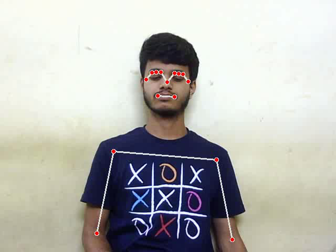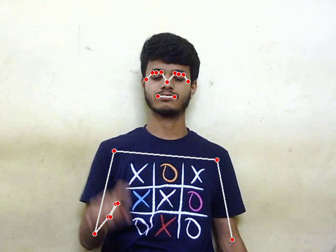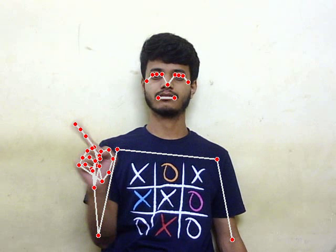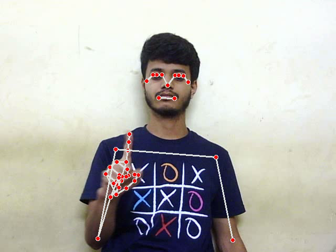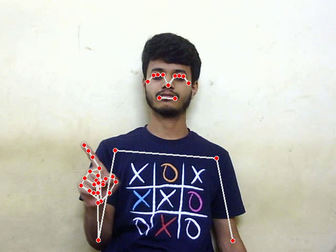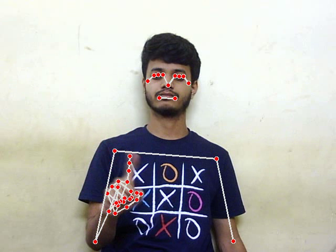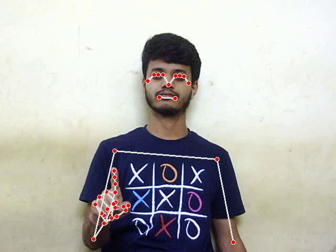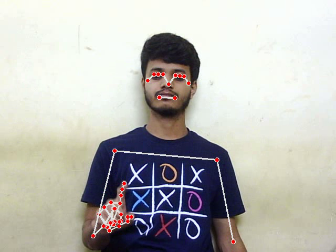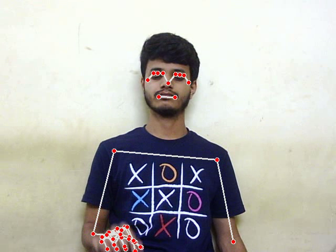where